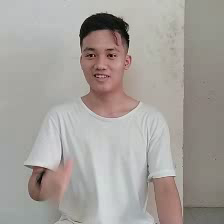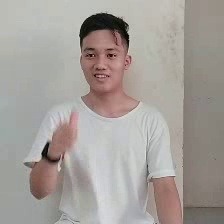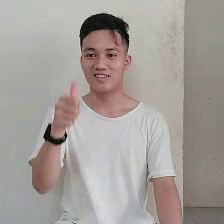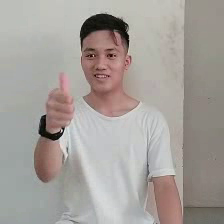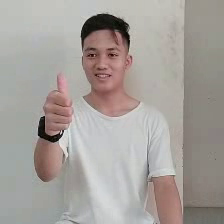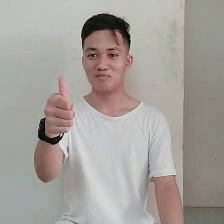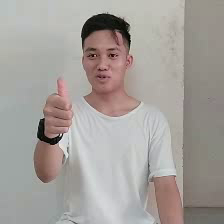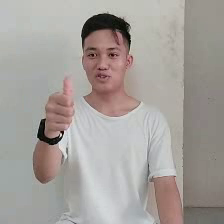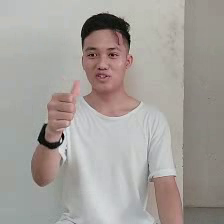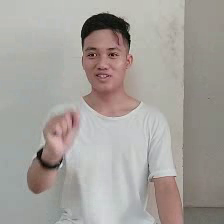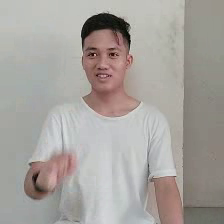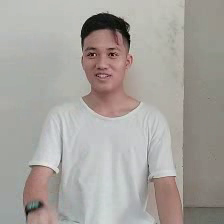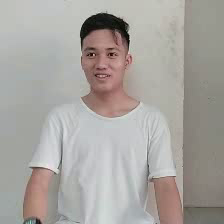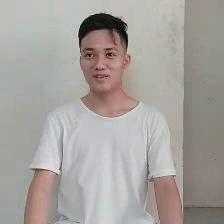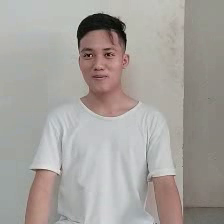Thích